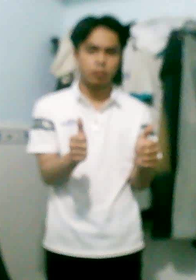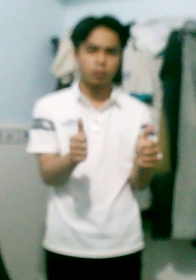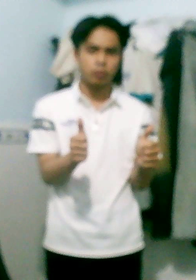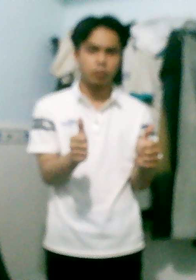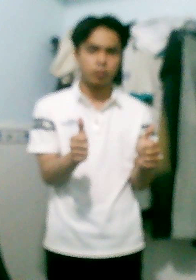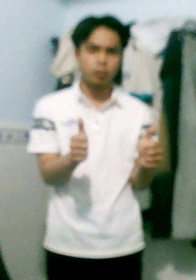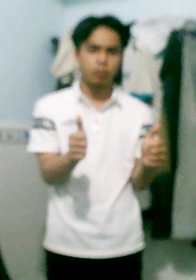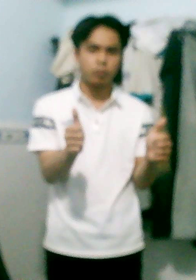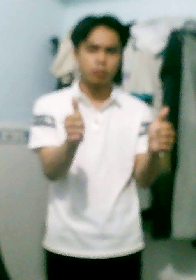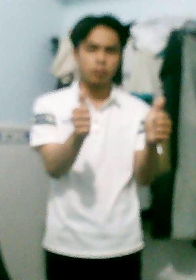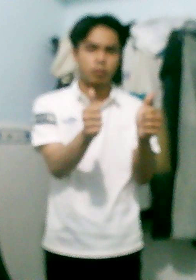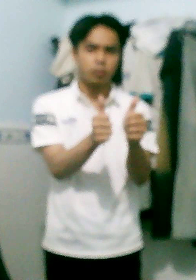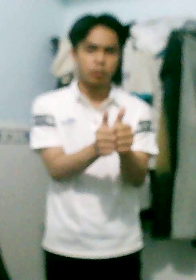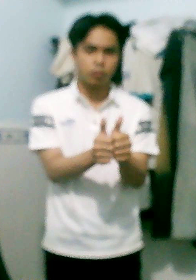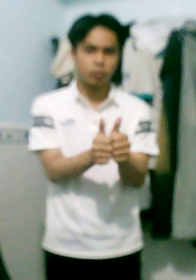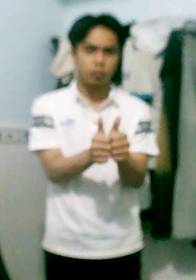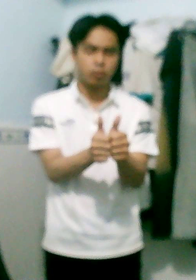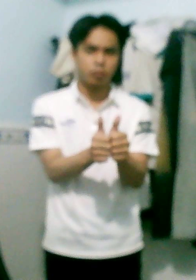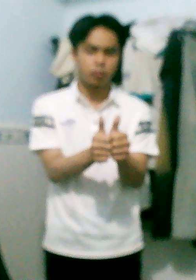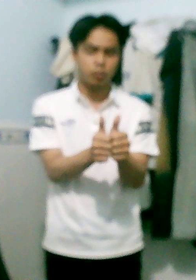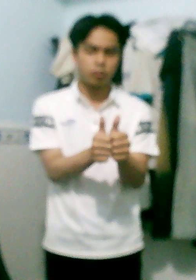voi